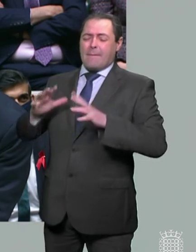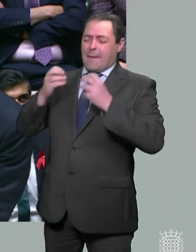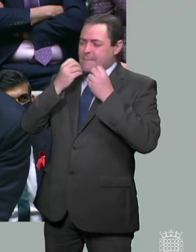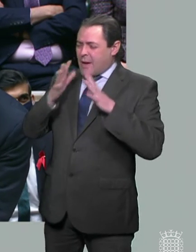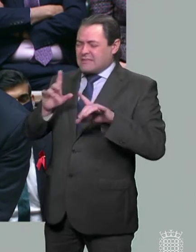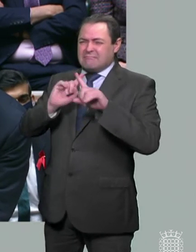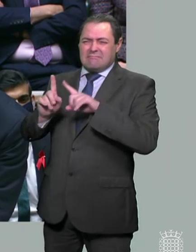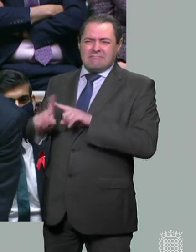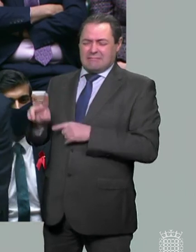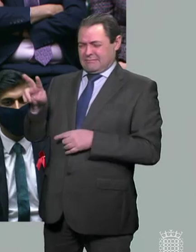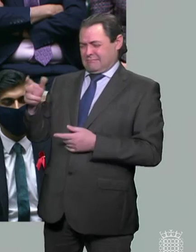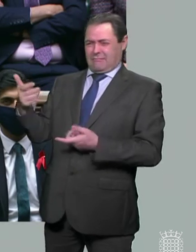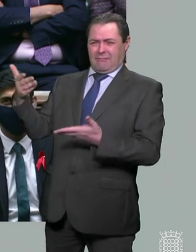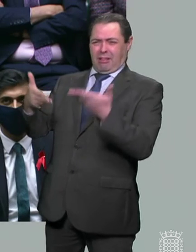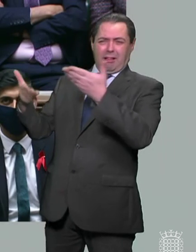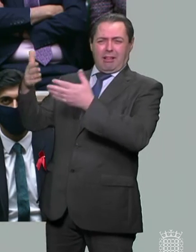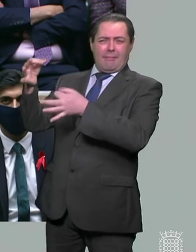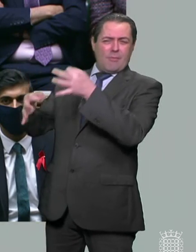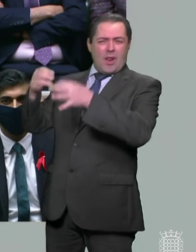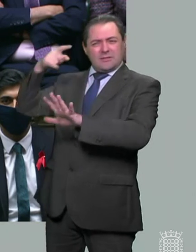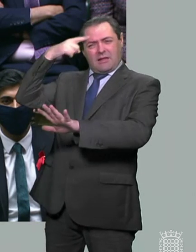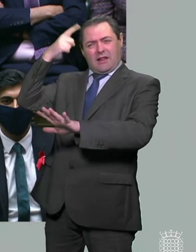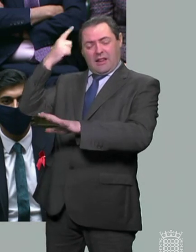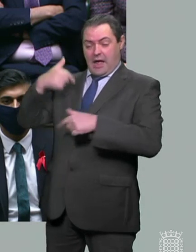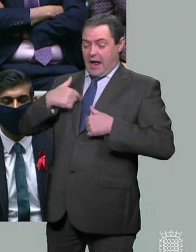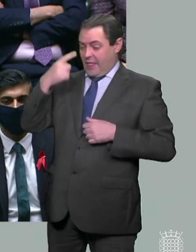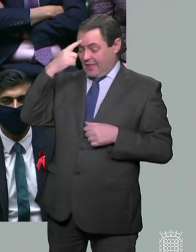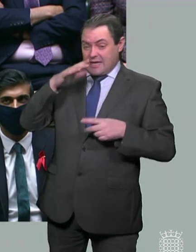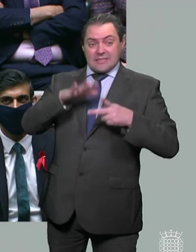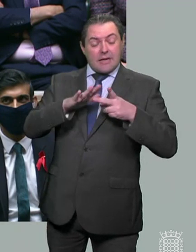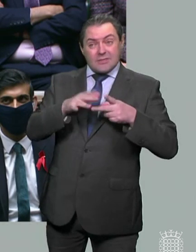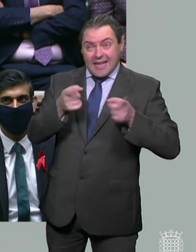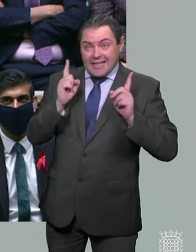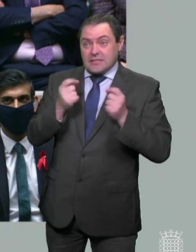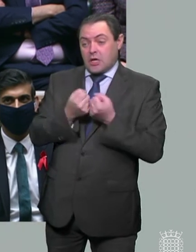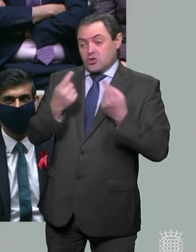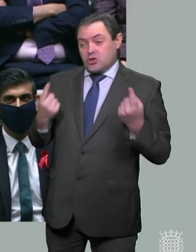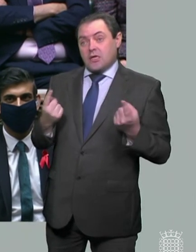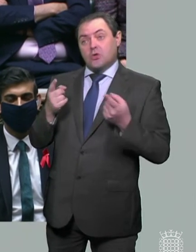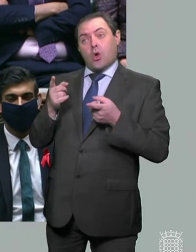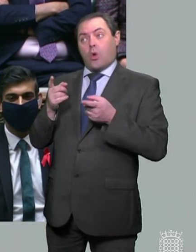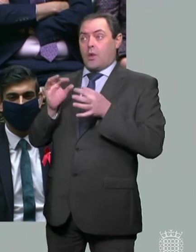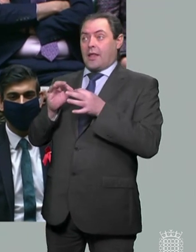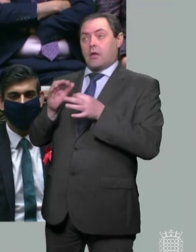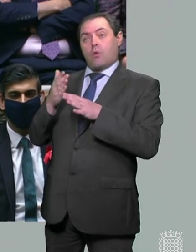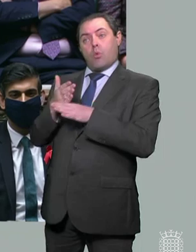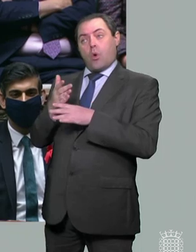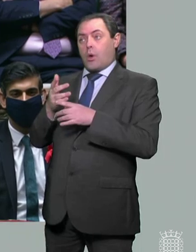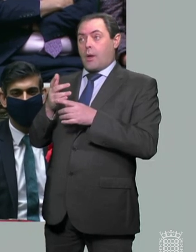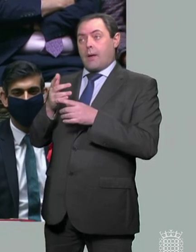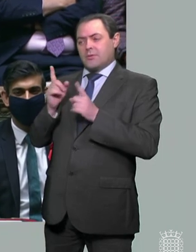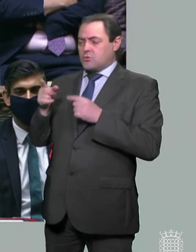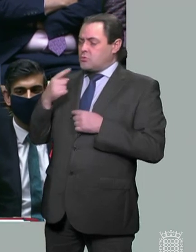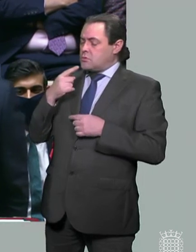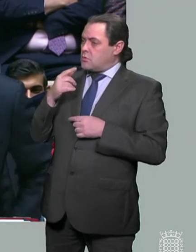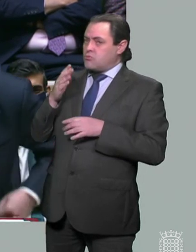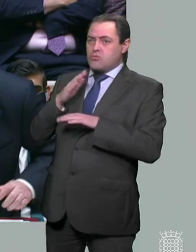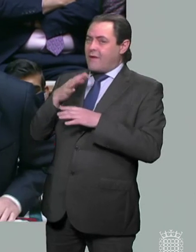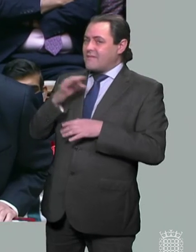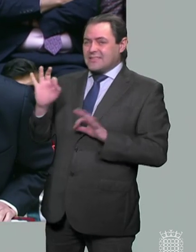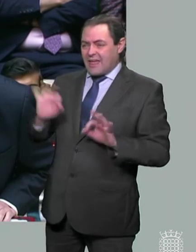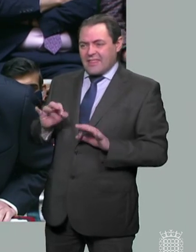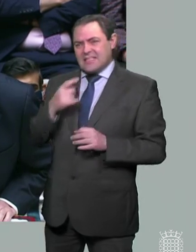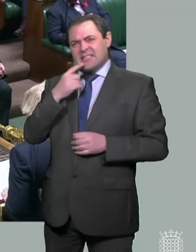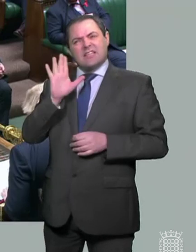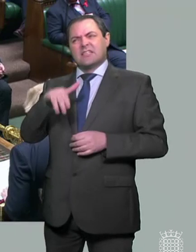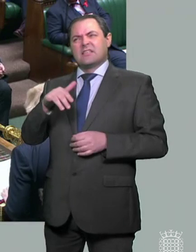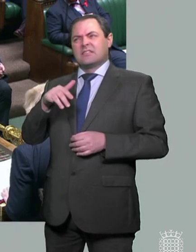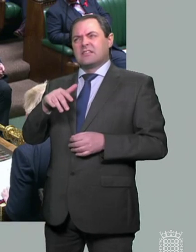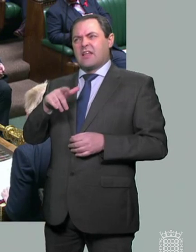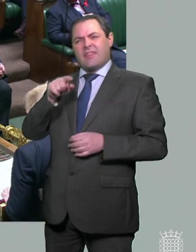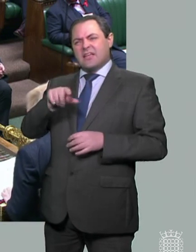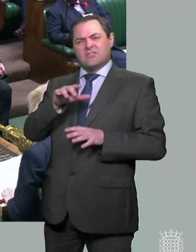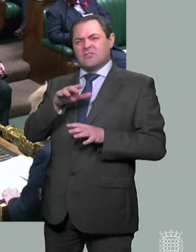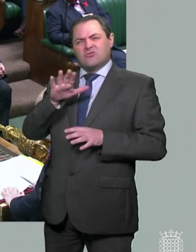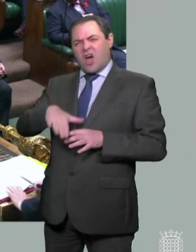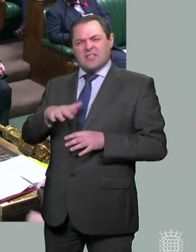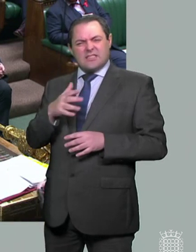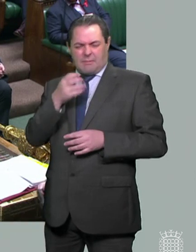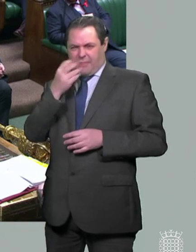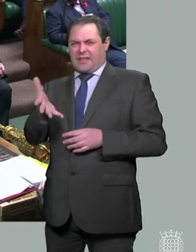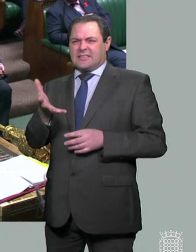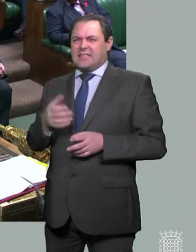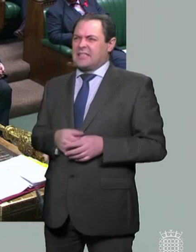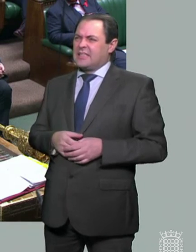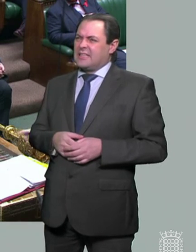By the way, I am told that when the Deputy Leader of the Opposition and shadow Secretary of State for the future of work was told that she was not invited, she denounced it as idiotic, childish and pathetic.